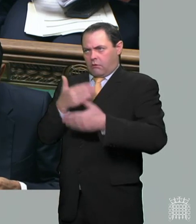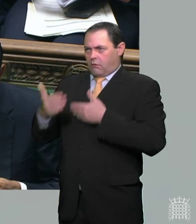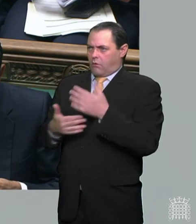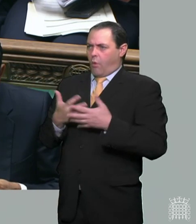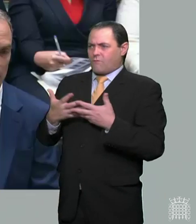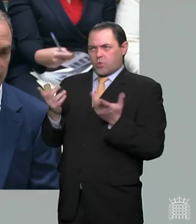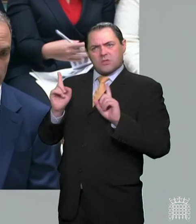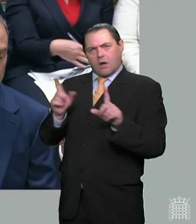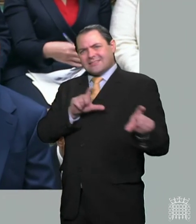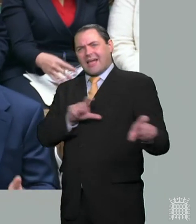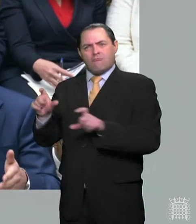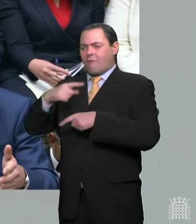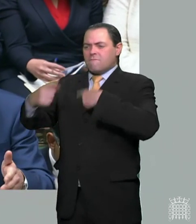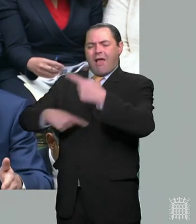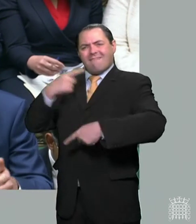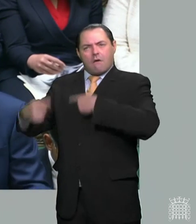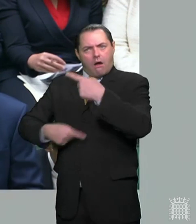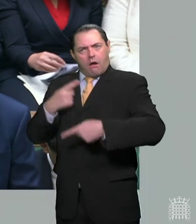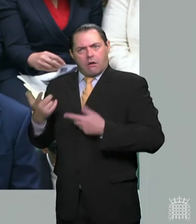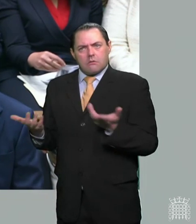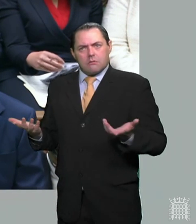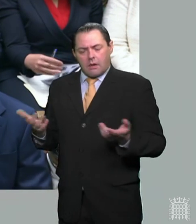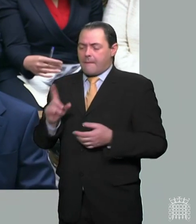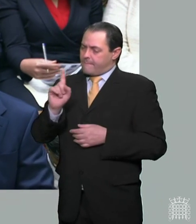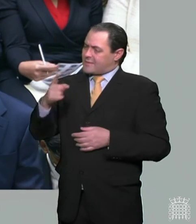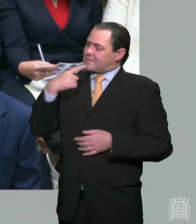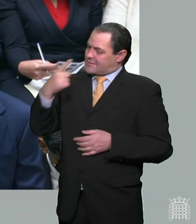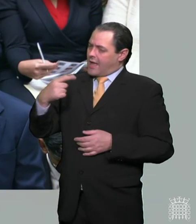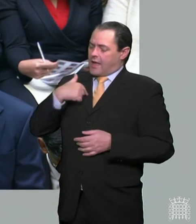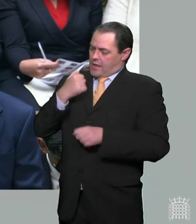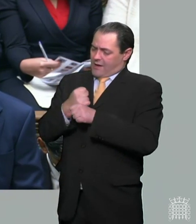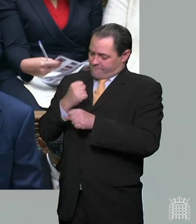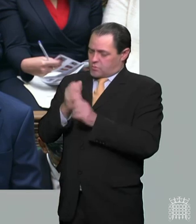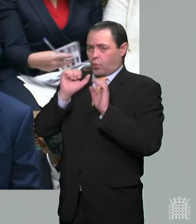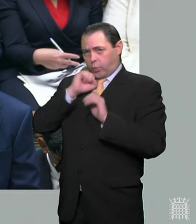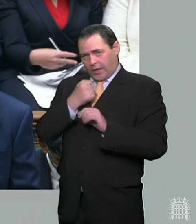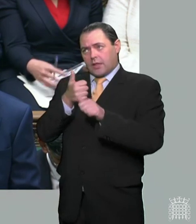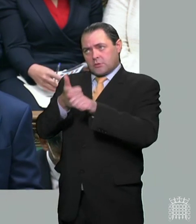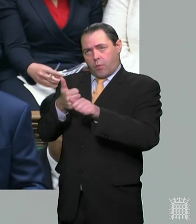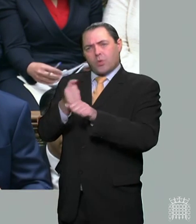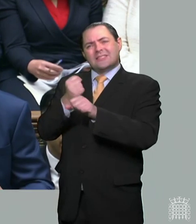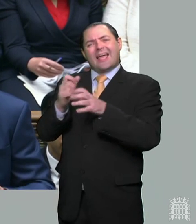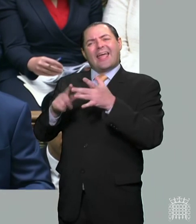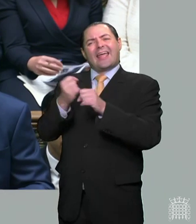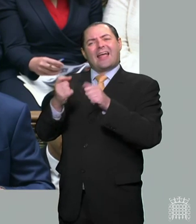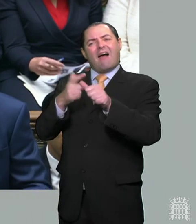Clearly that cannot continue indefinitely, but I reassure the honourable Lady specifically that the Government are investing in supporting gigafactories.